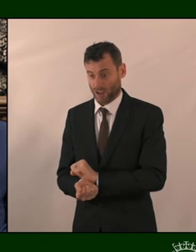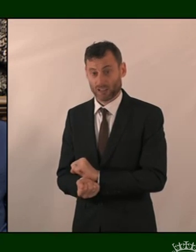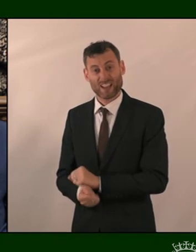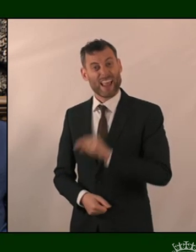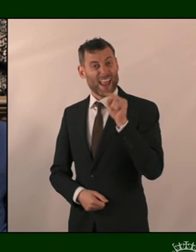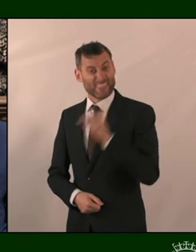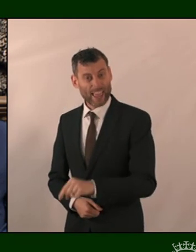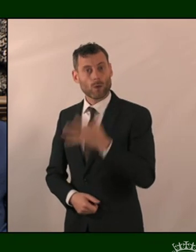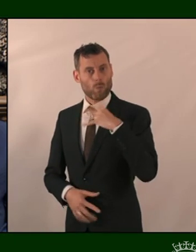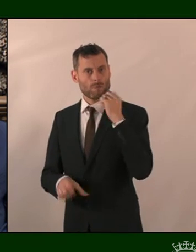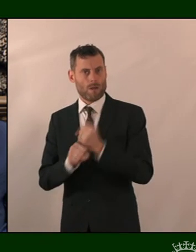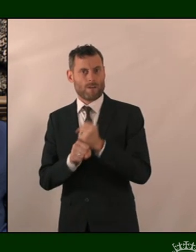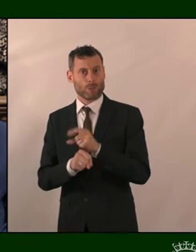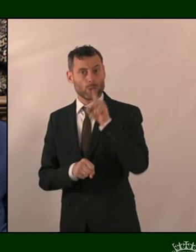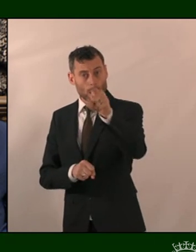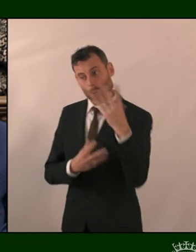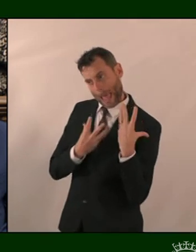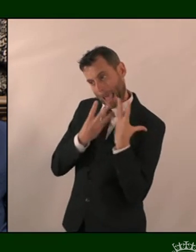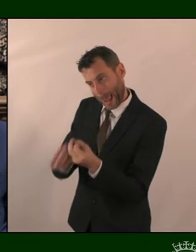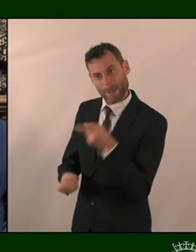They are looking for the Government to help them out at their time of